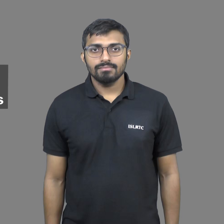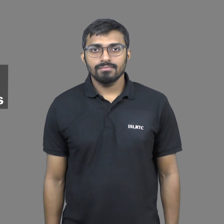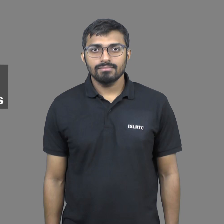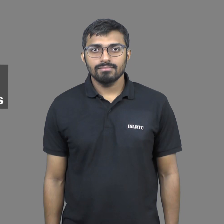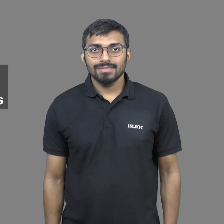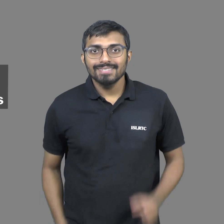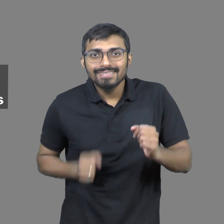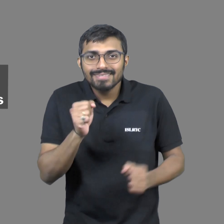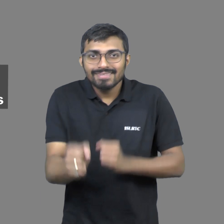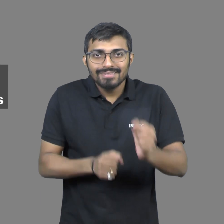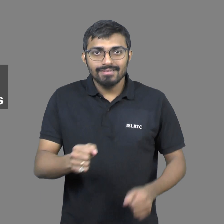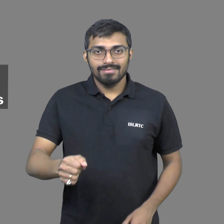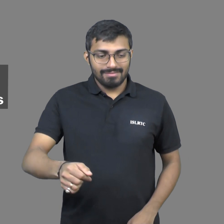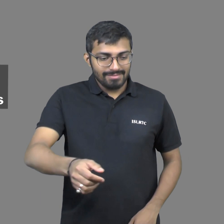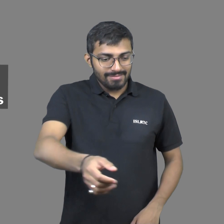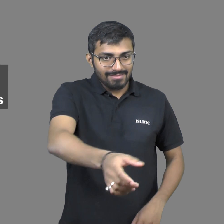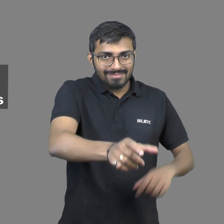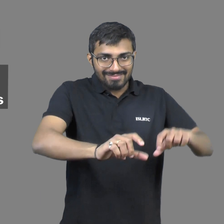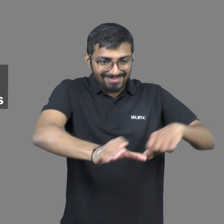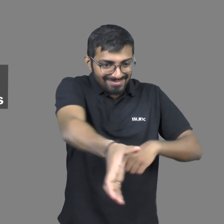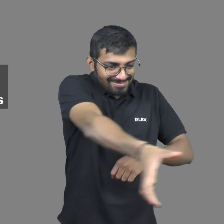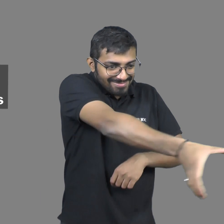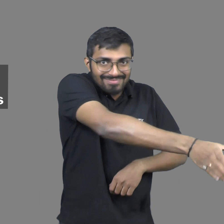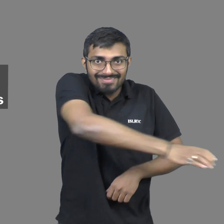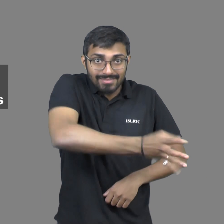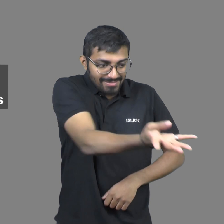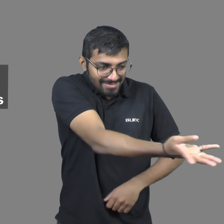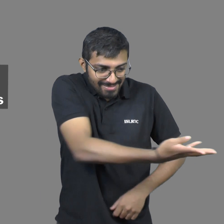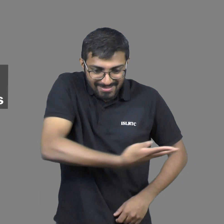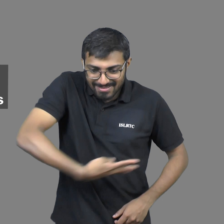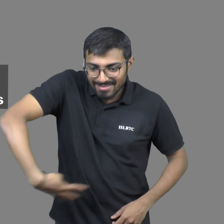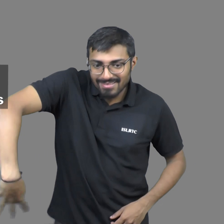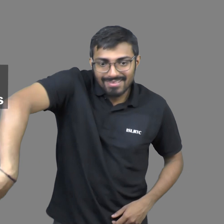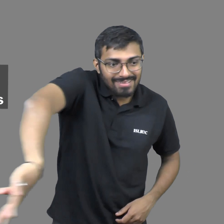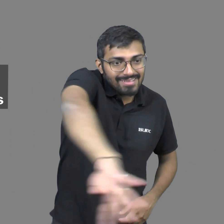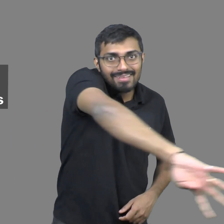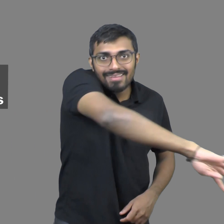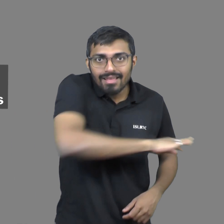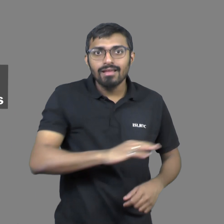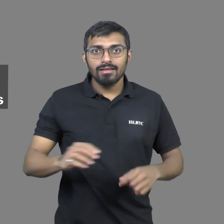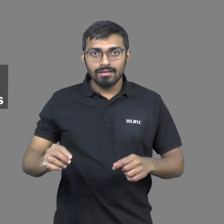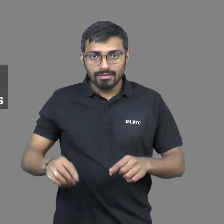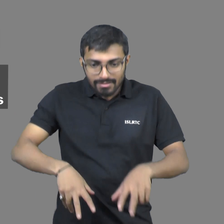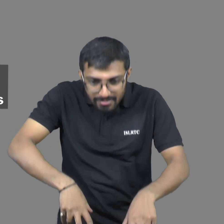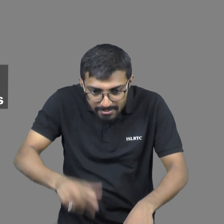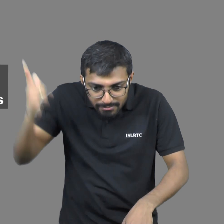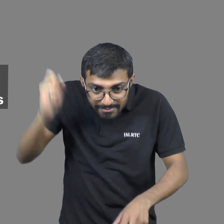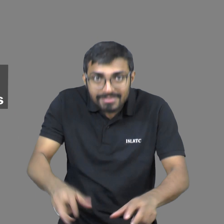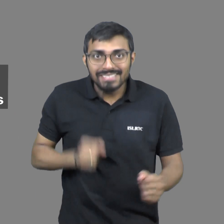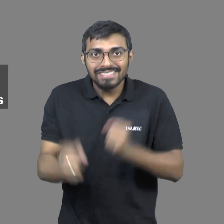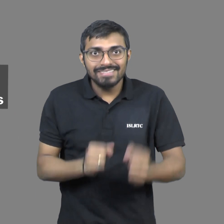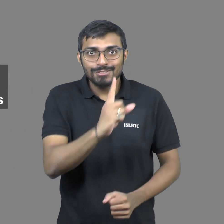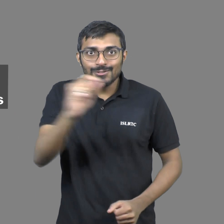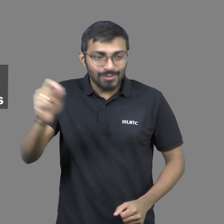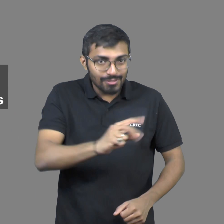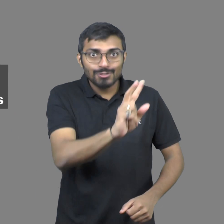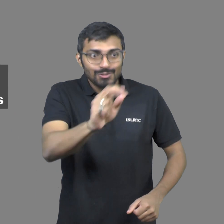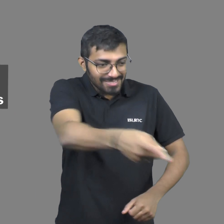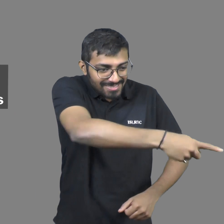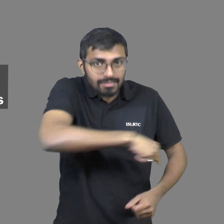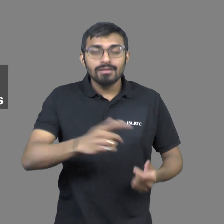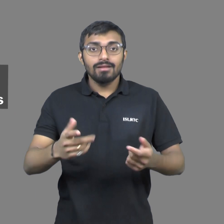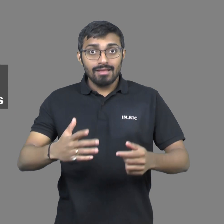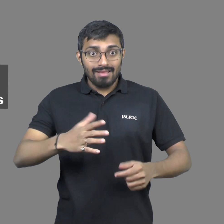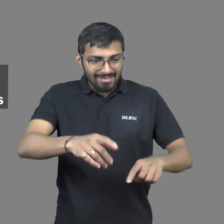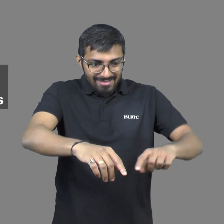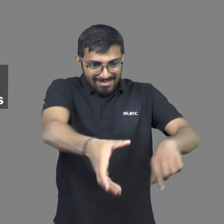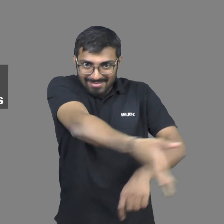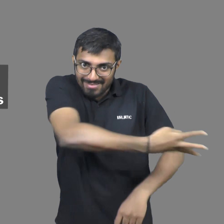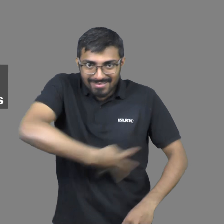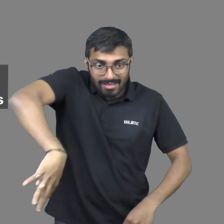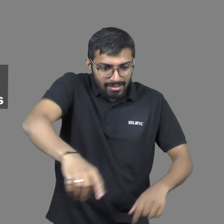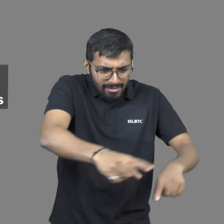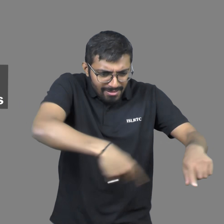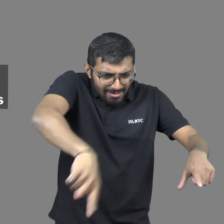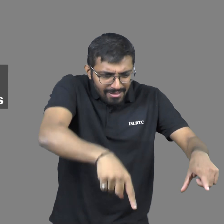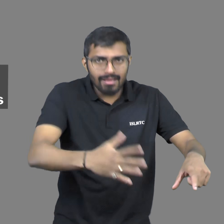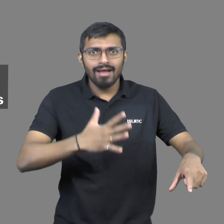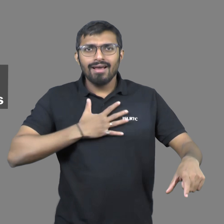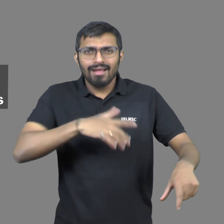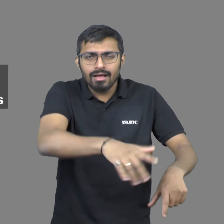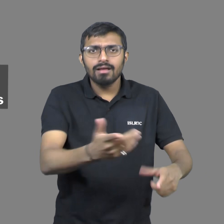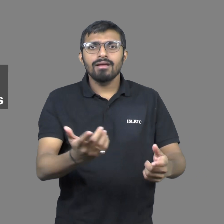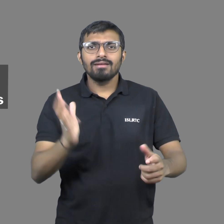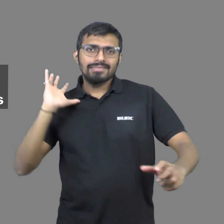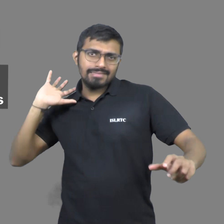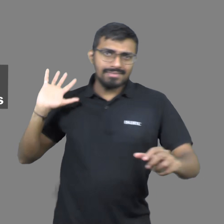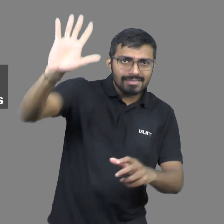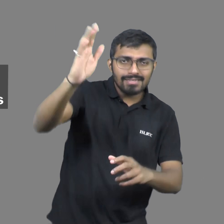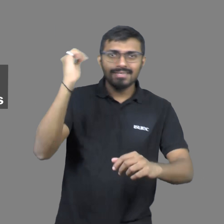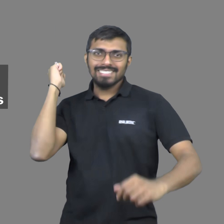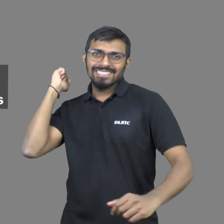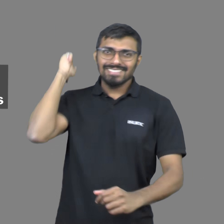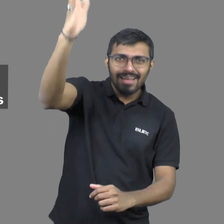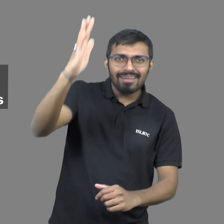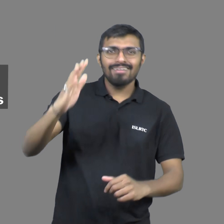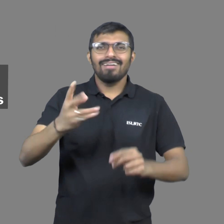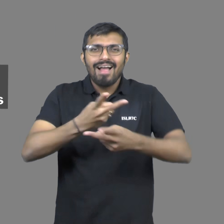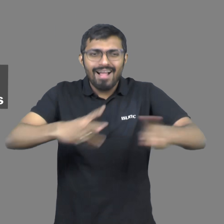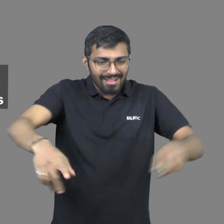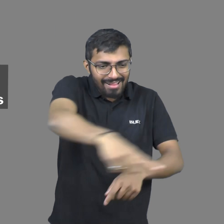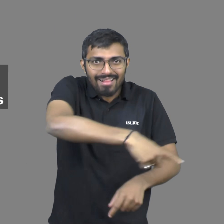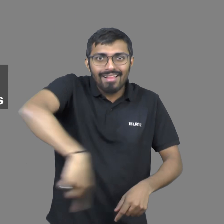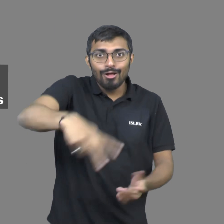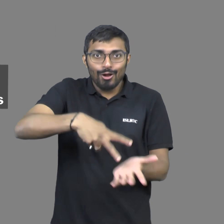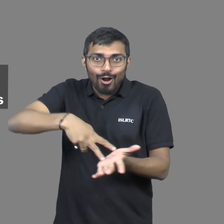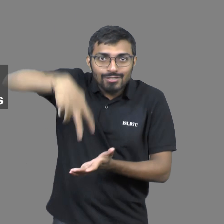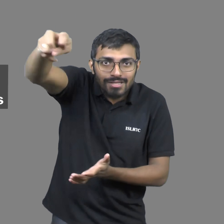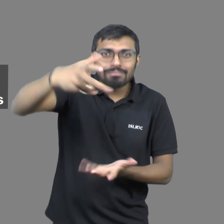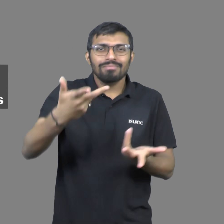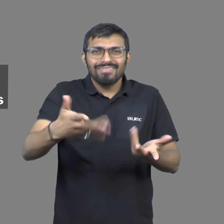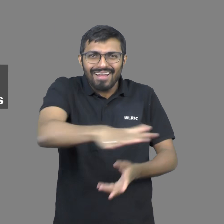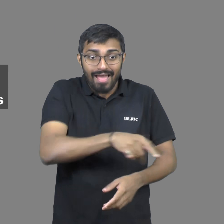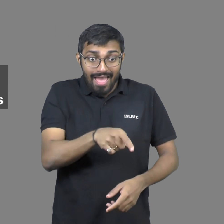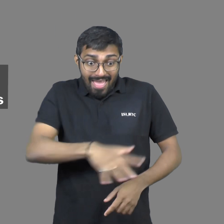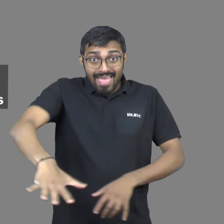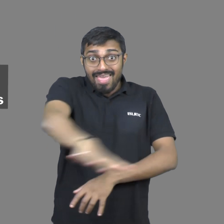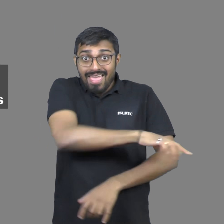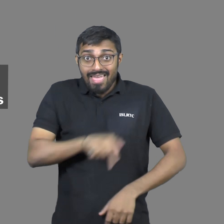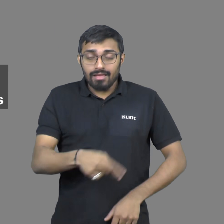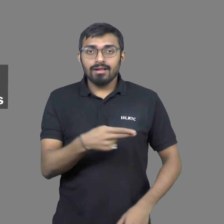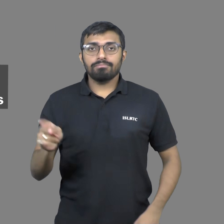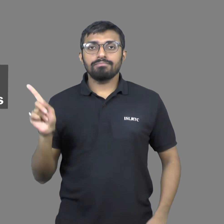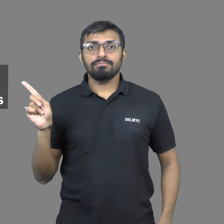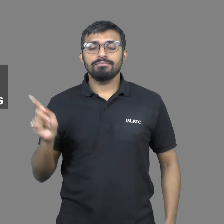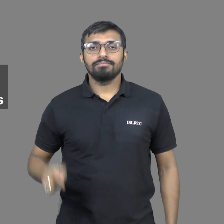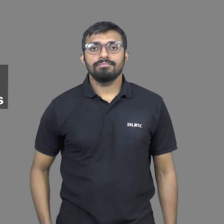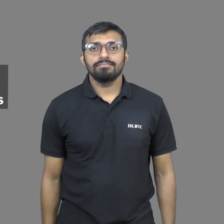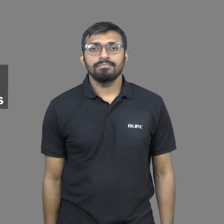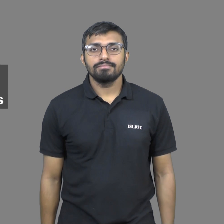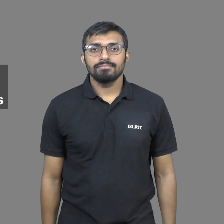Athletics Track and Field events